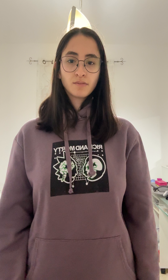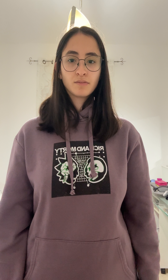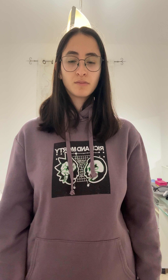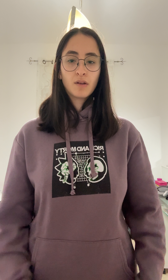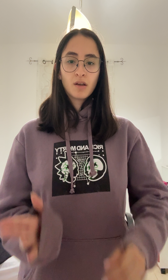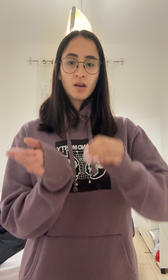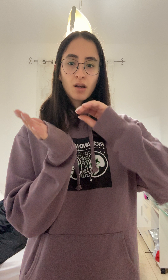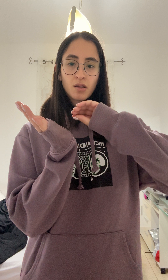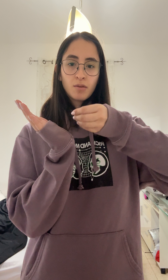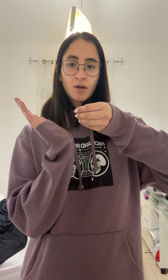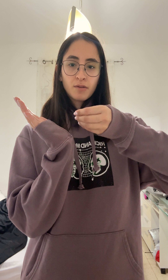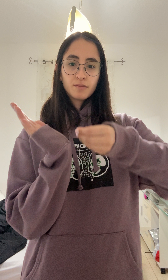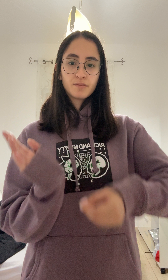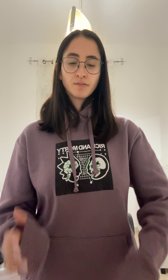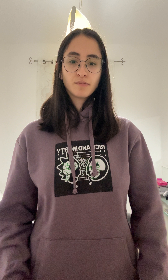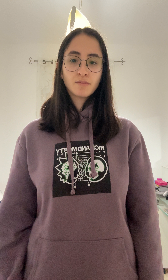חתימה